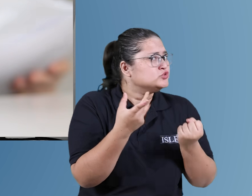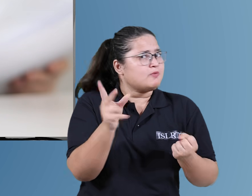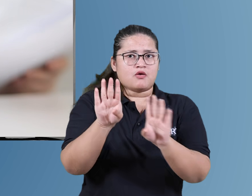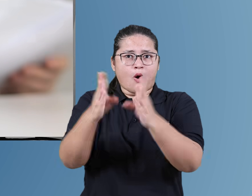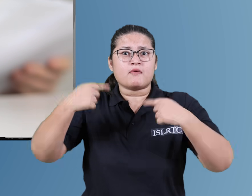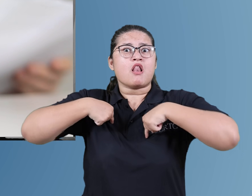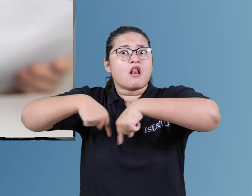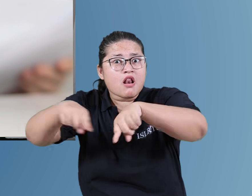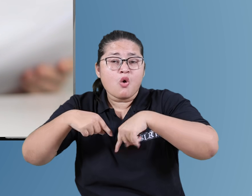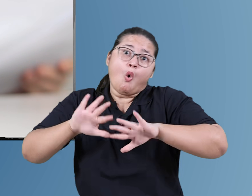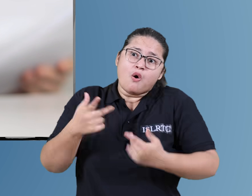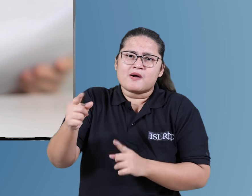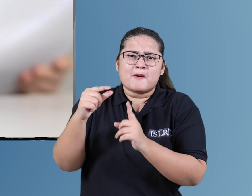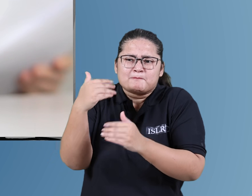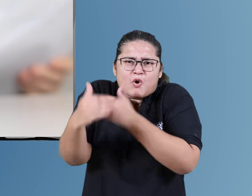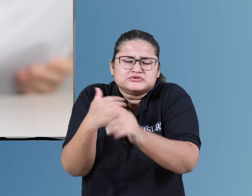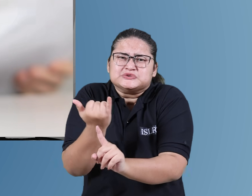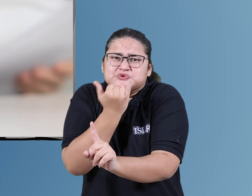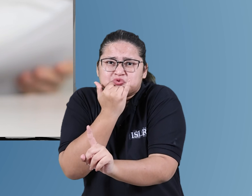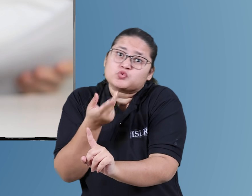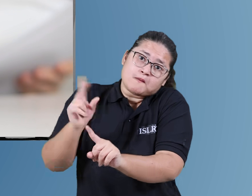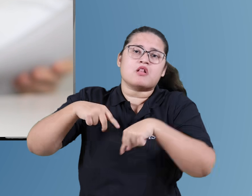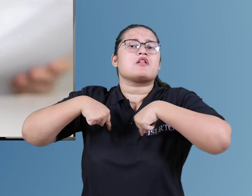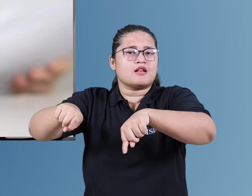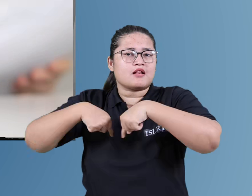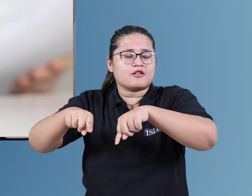or new evidence coming to light.